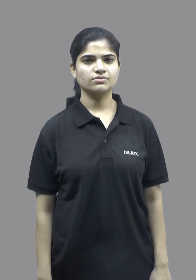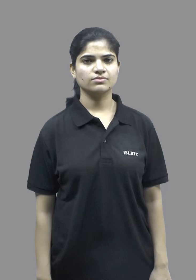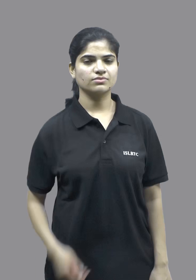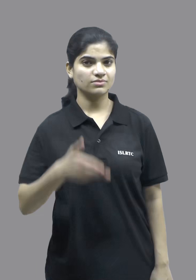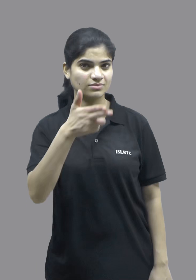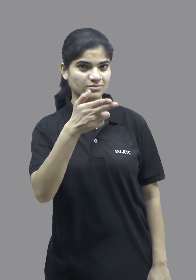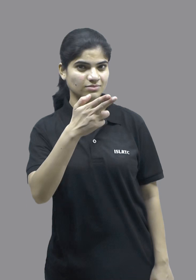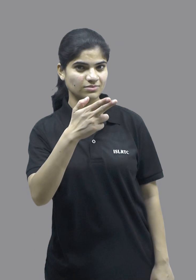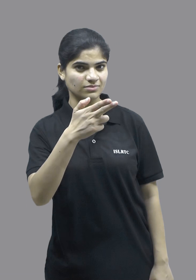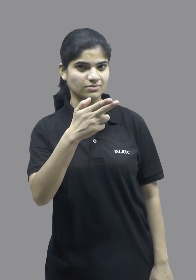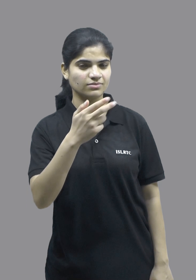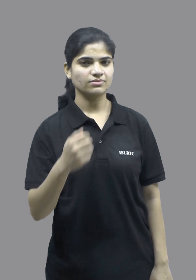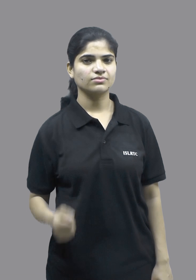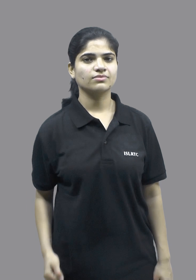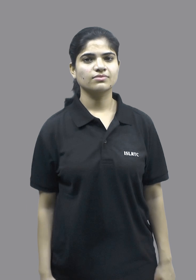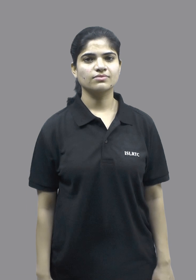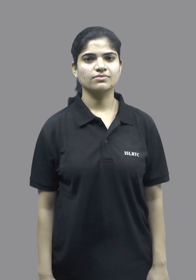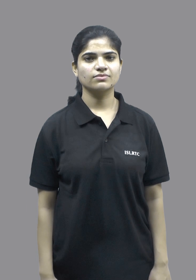Gun